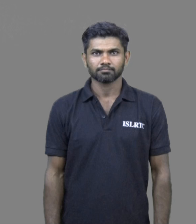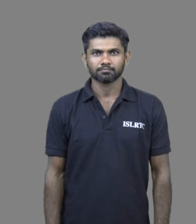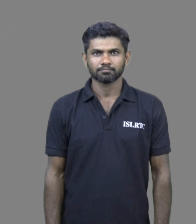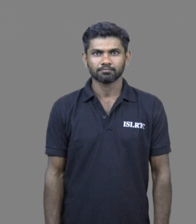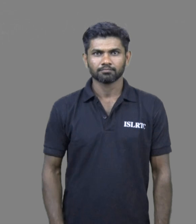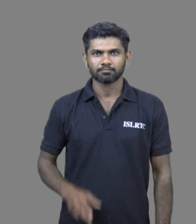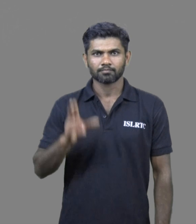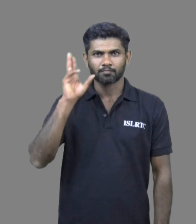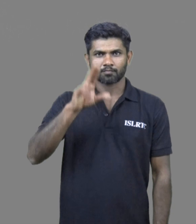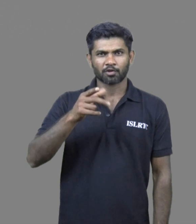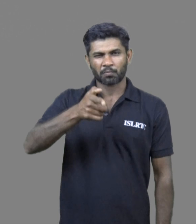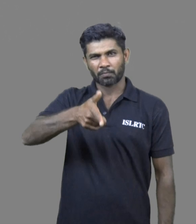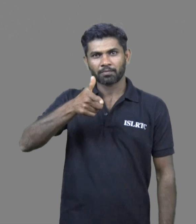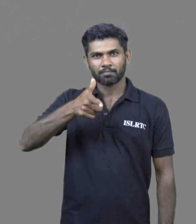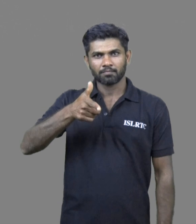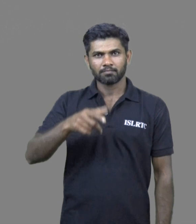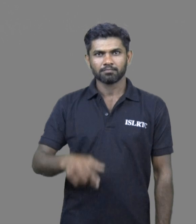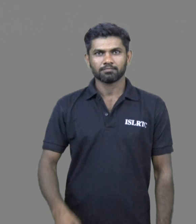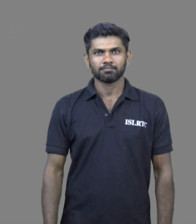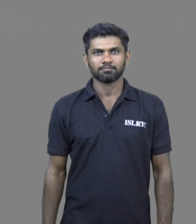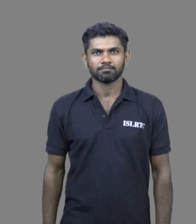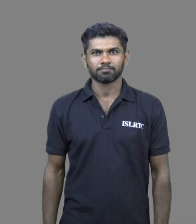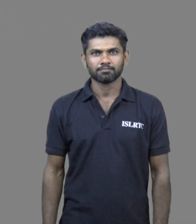Pace Bowling Fast Bowling (Gujarat)